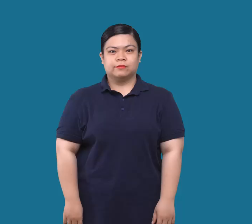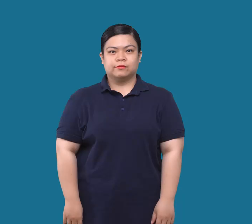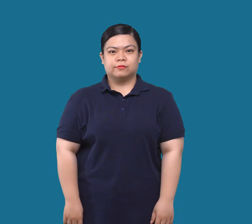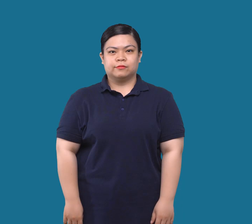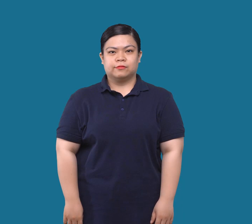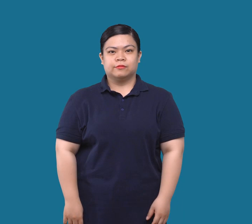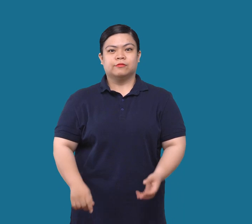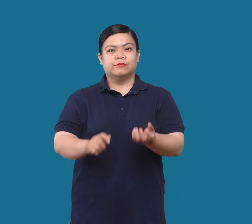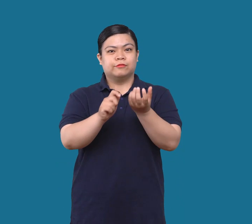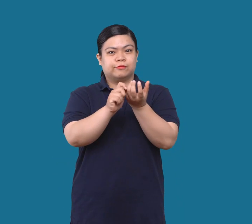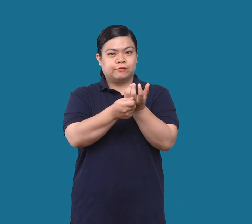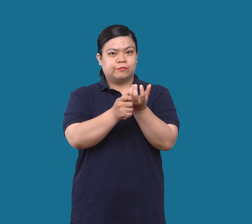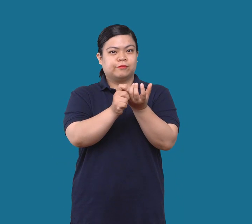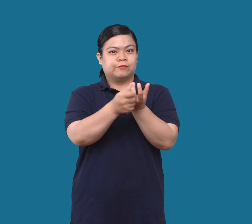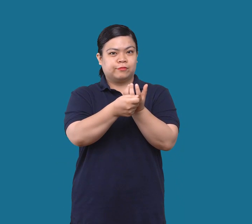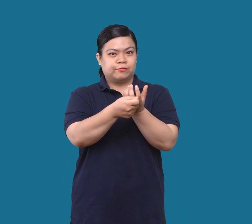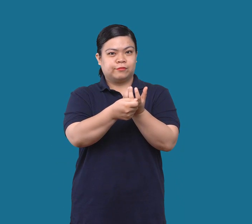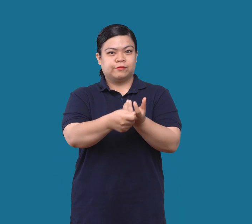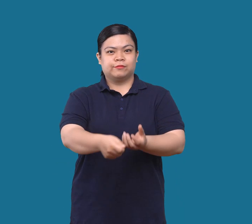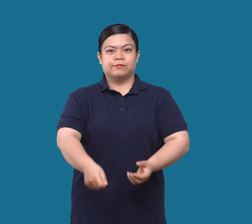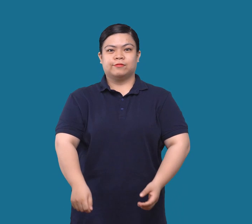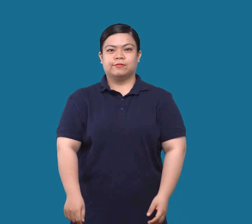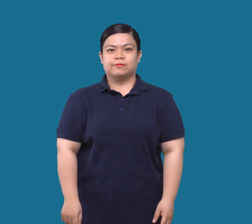quả quýt